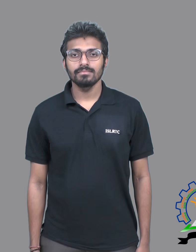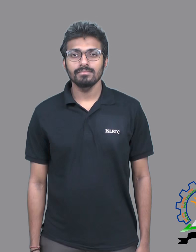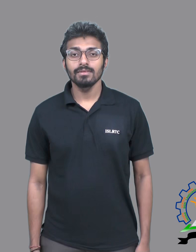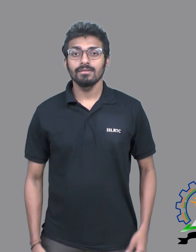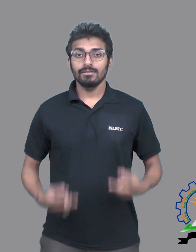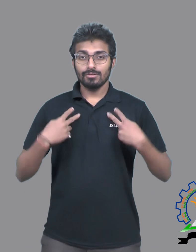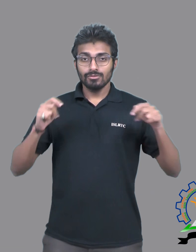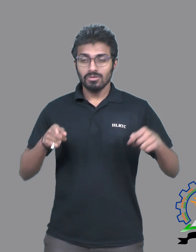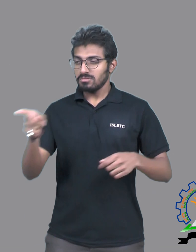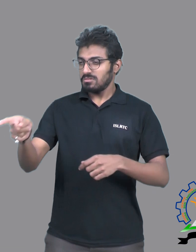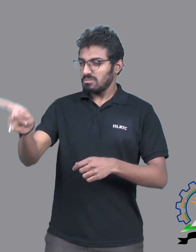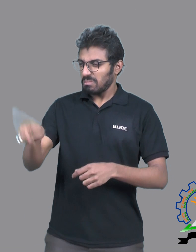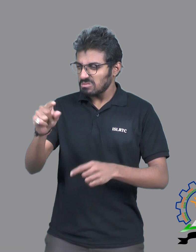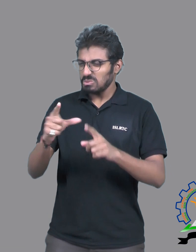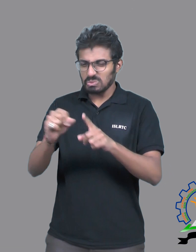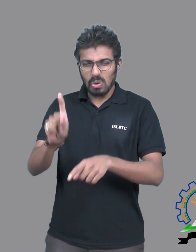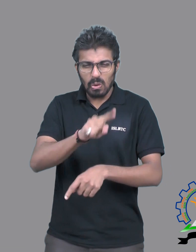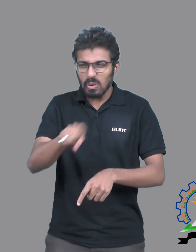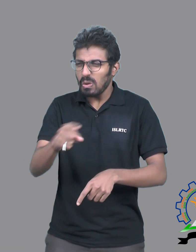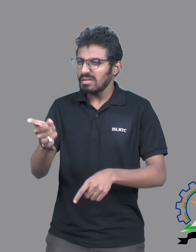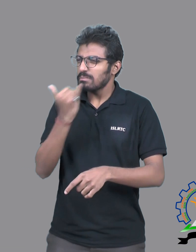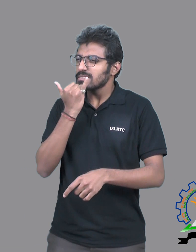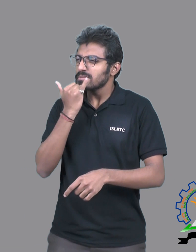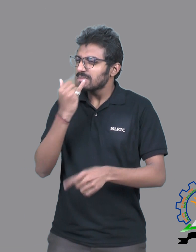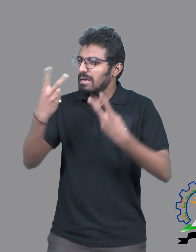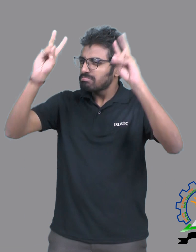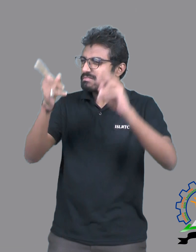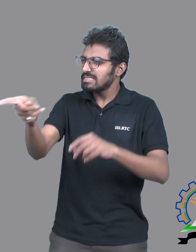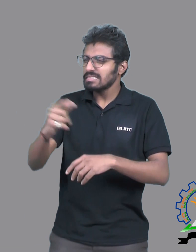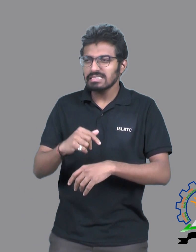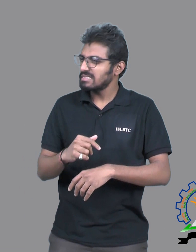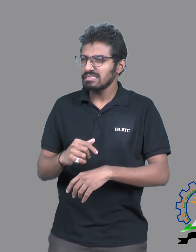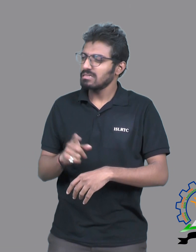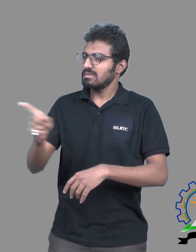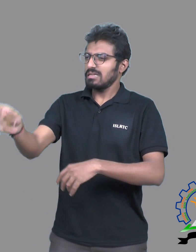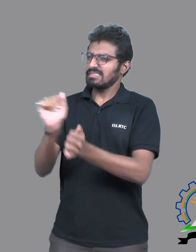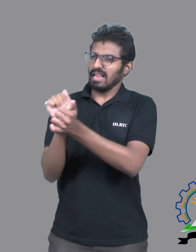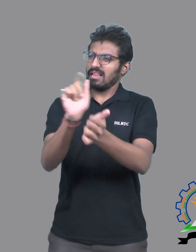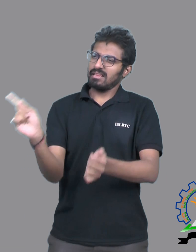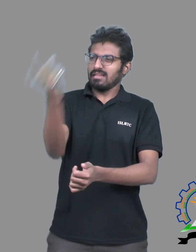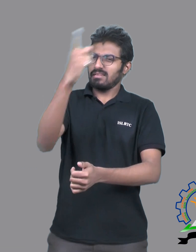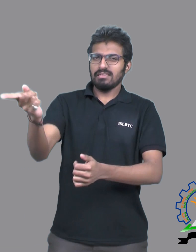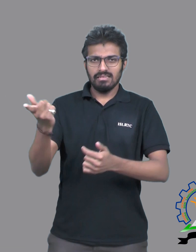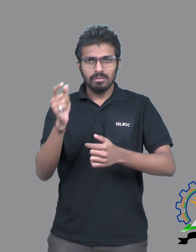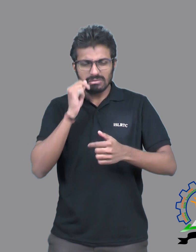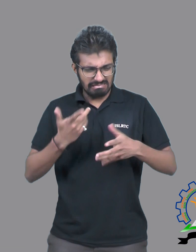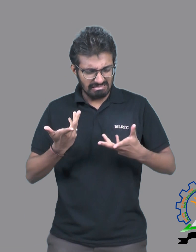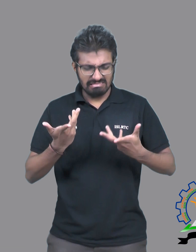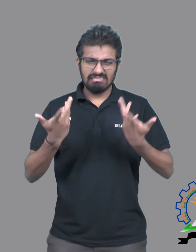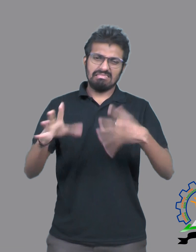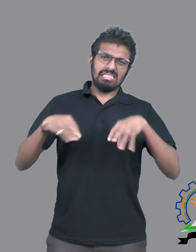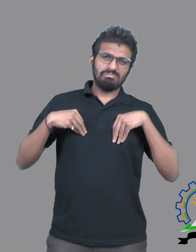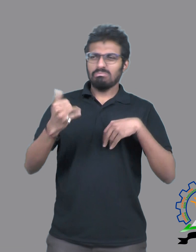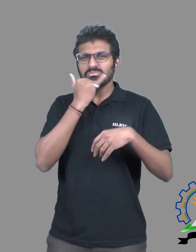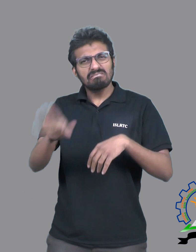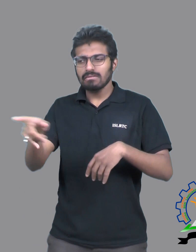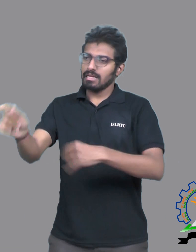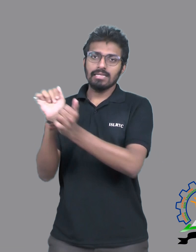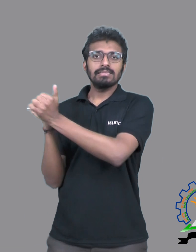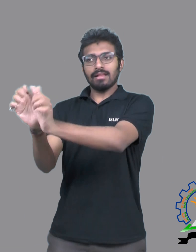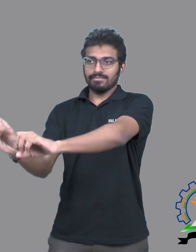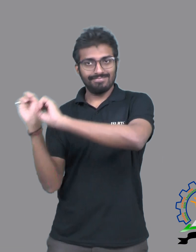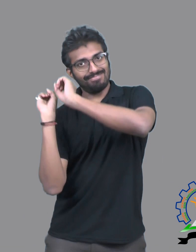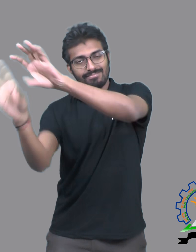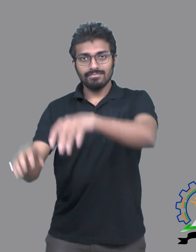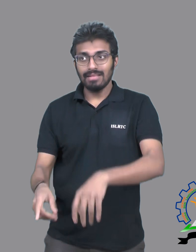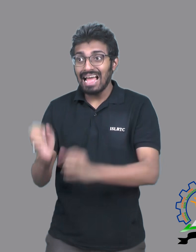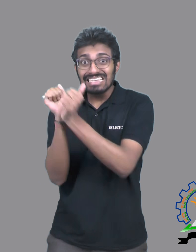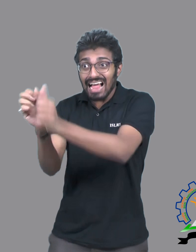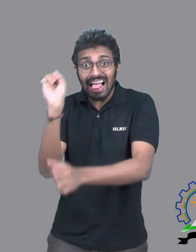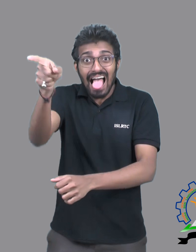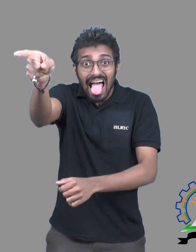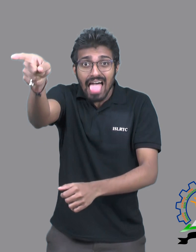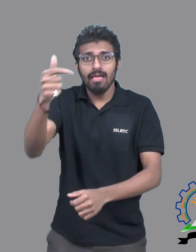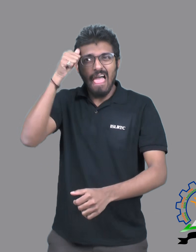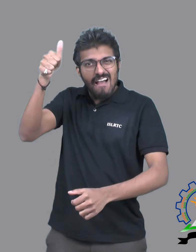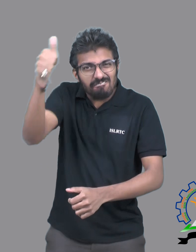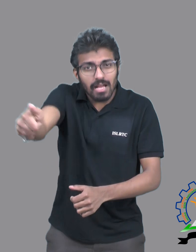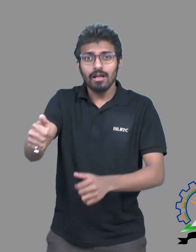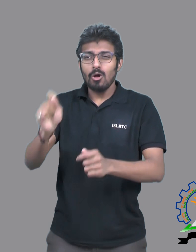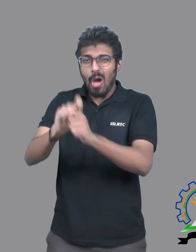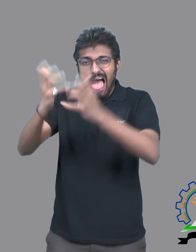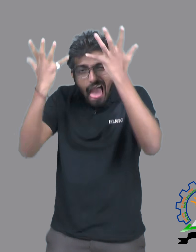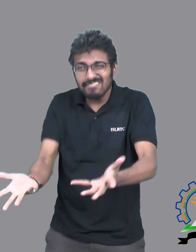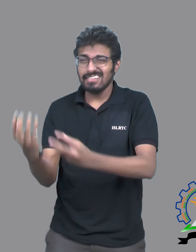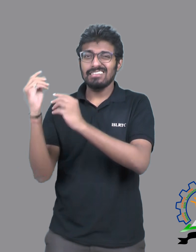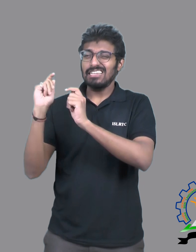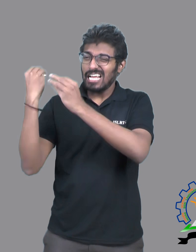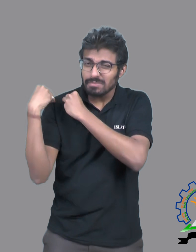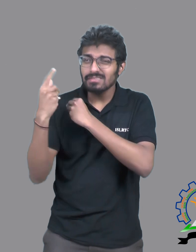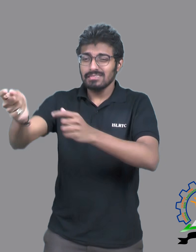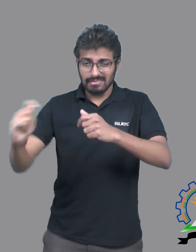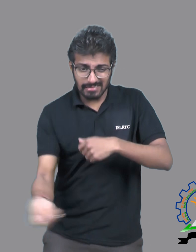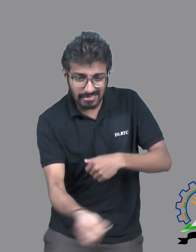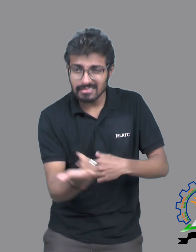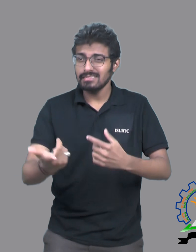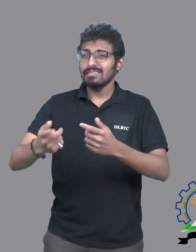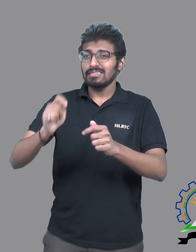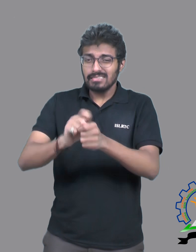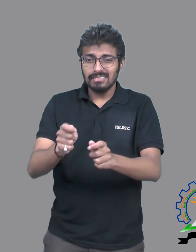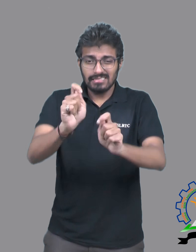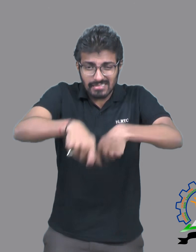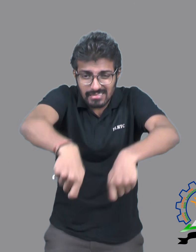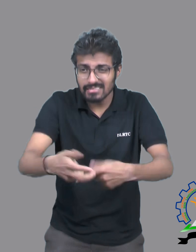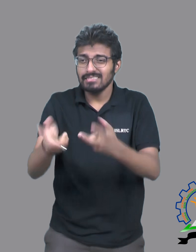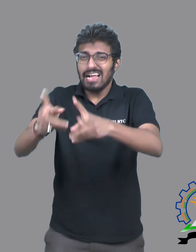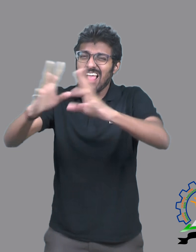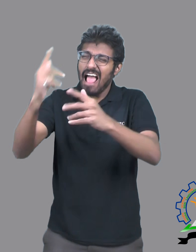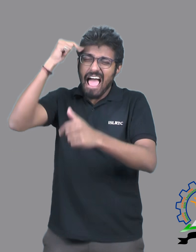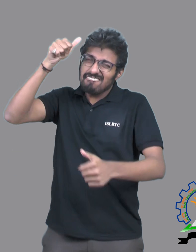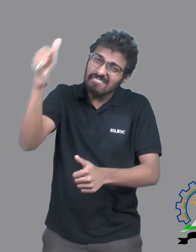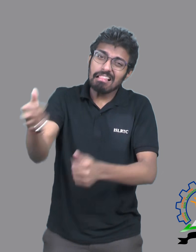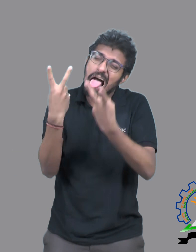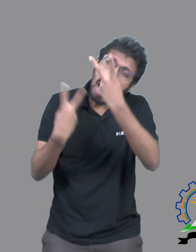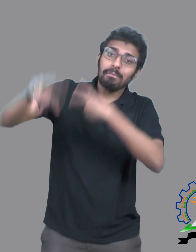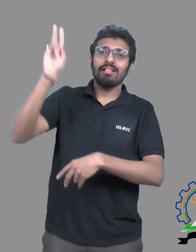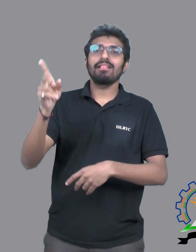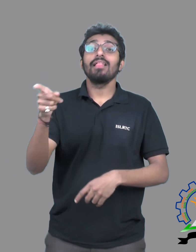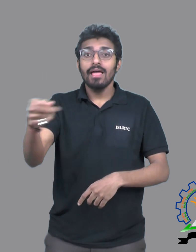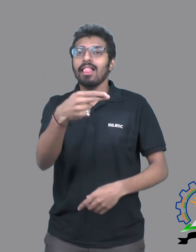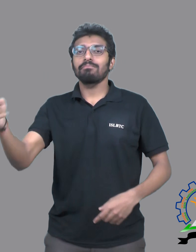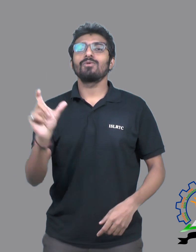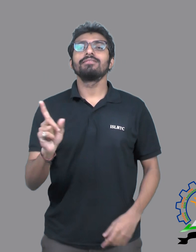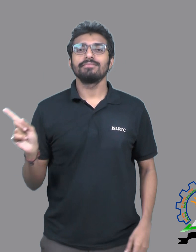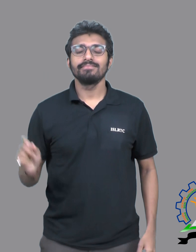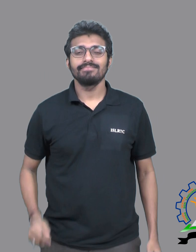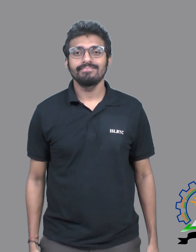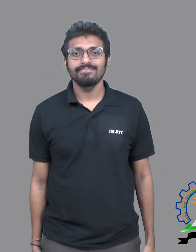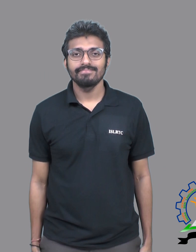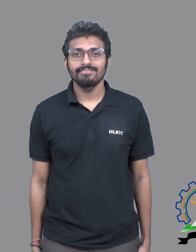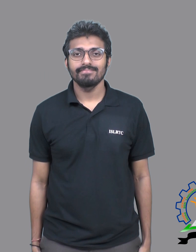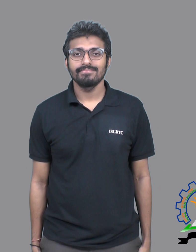Hard Labour